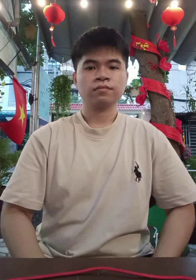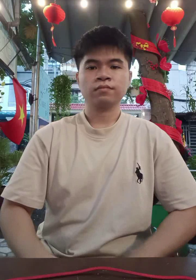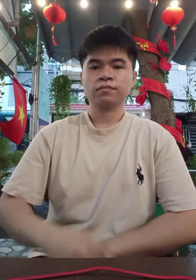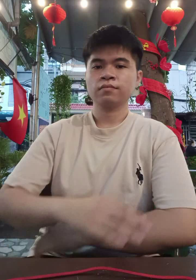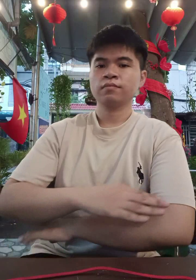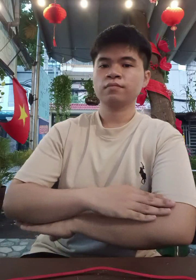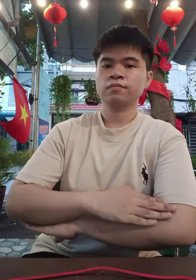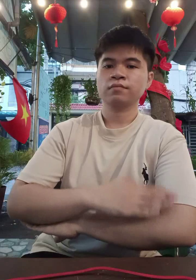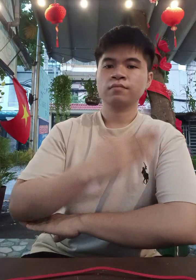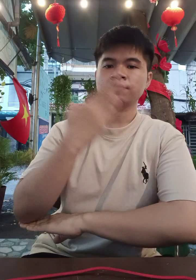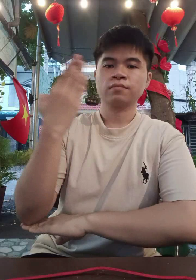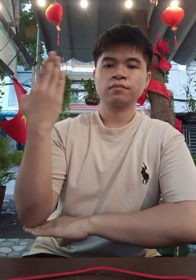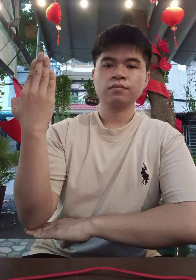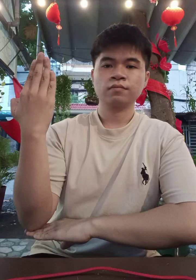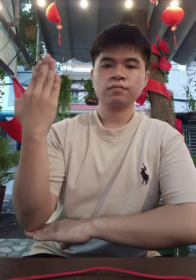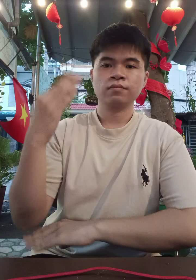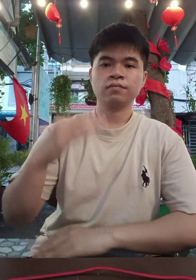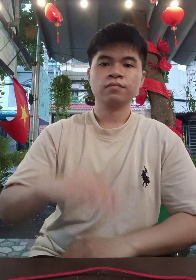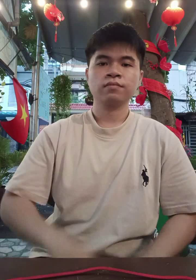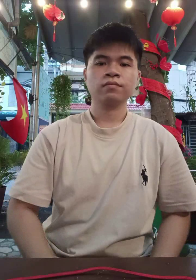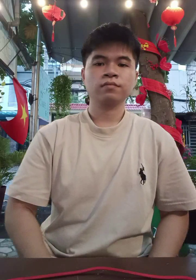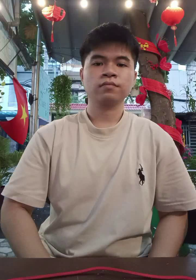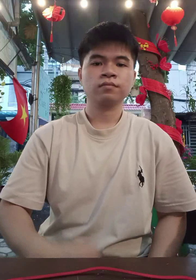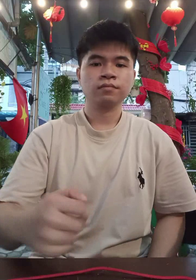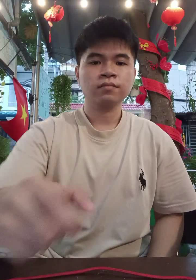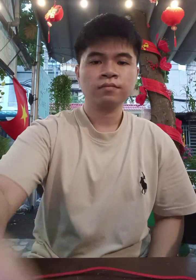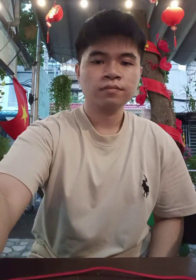buoi sang